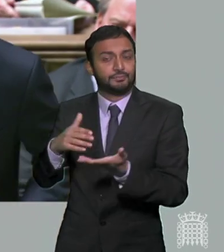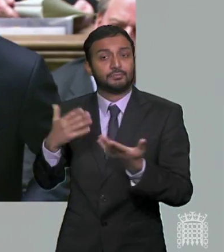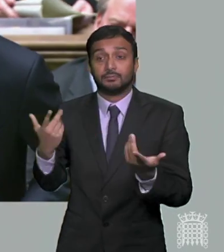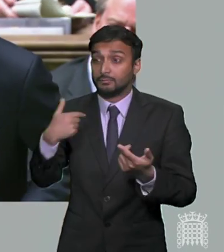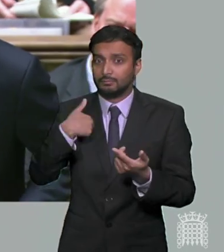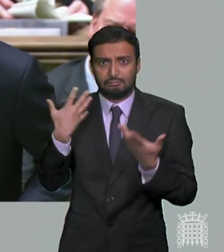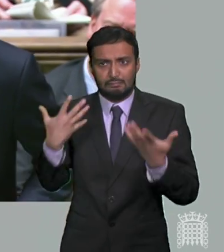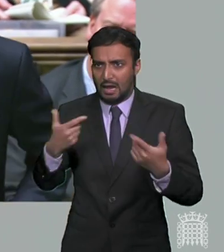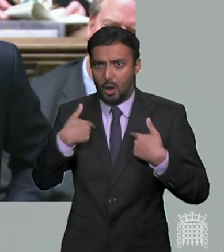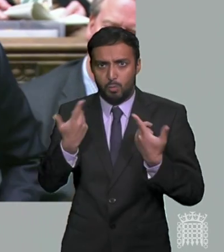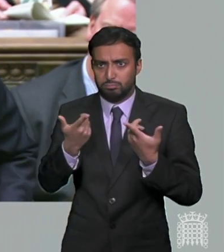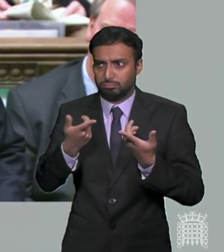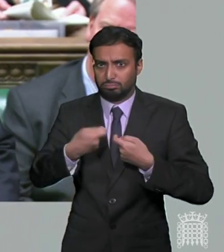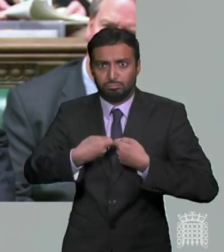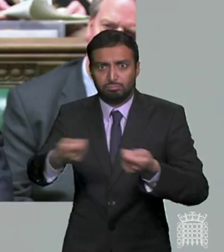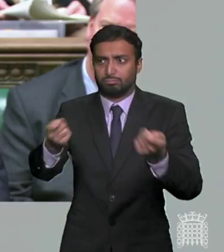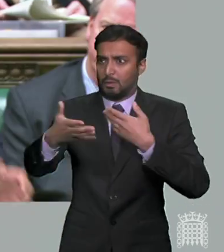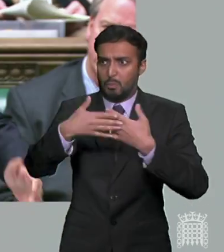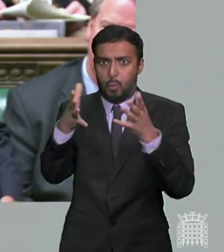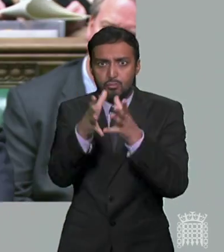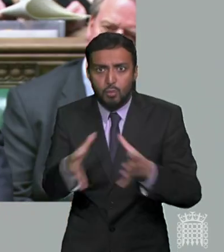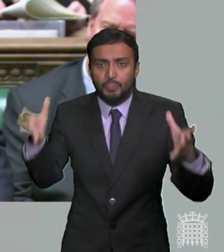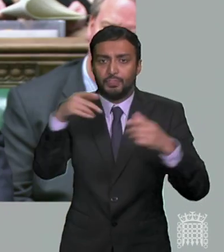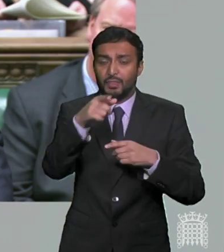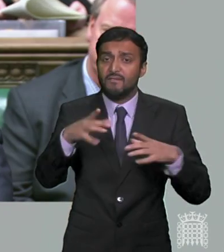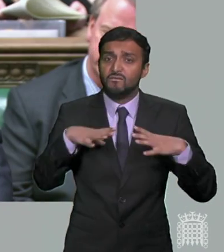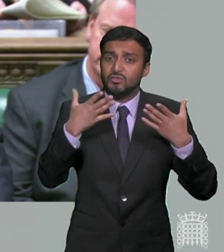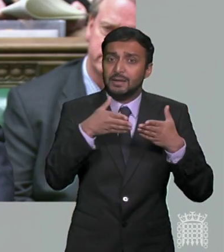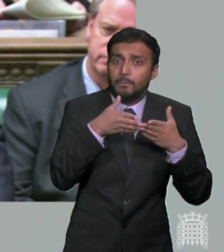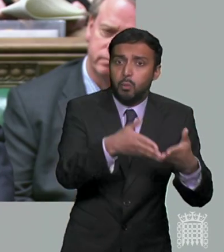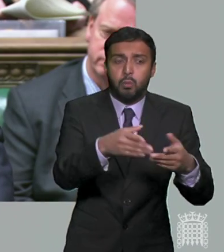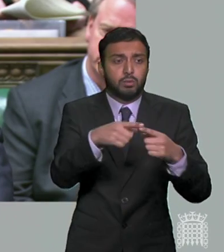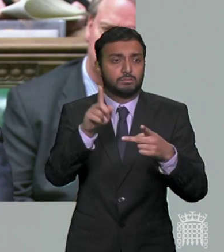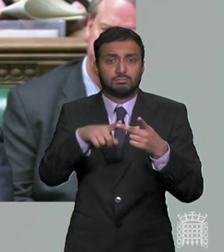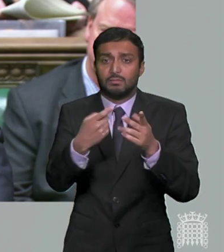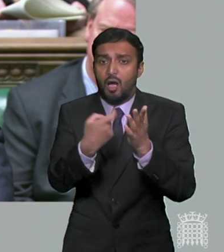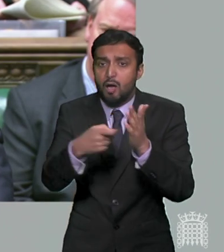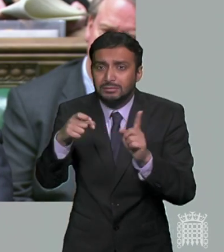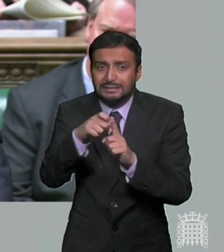We are delivering freeports. We are investing in apprenticeships. We are protecting research and development.